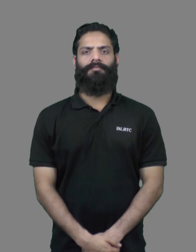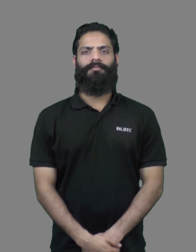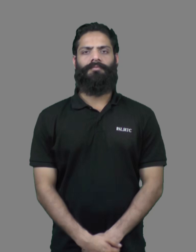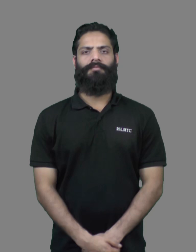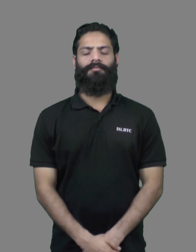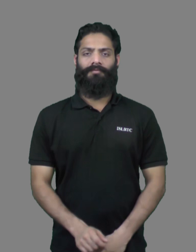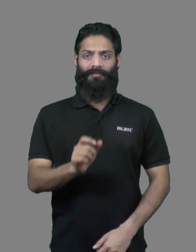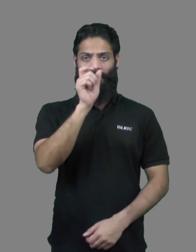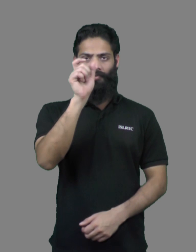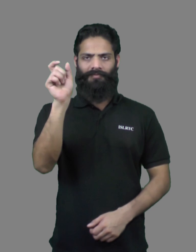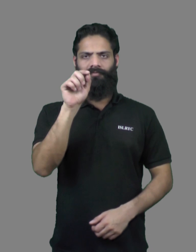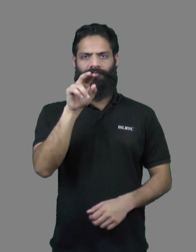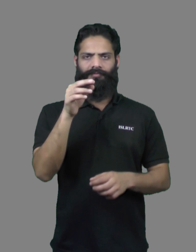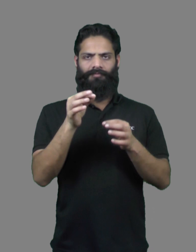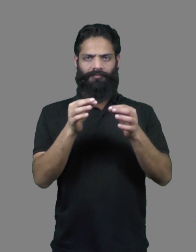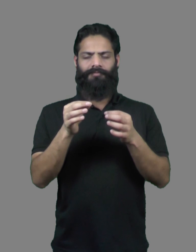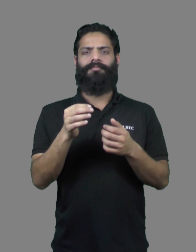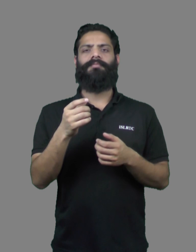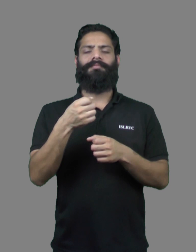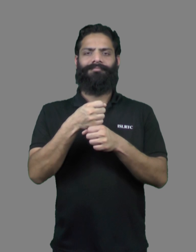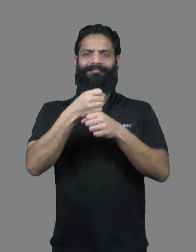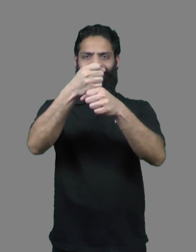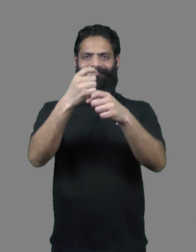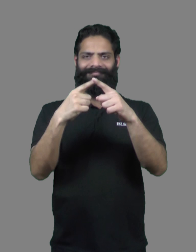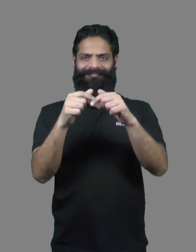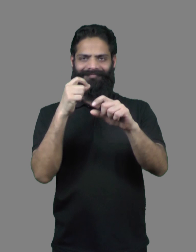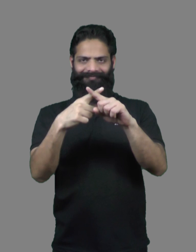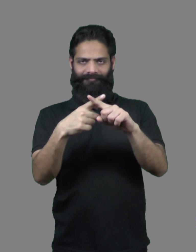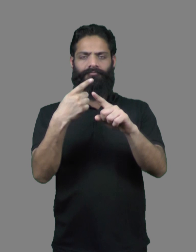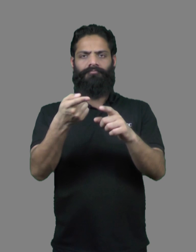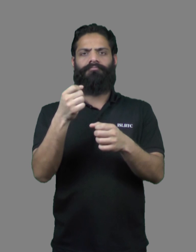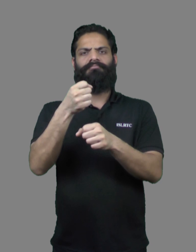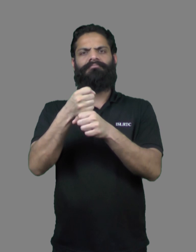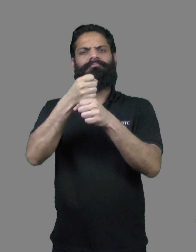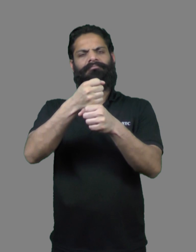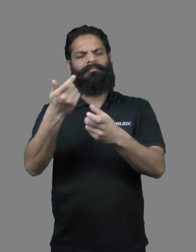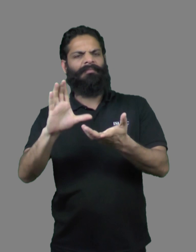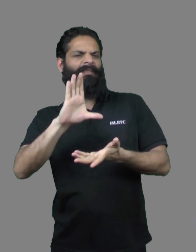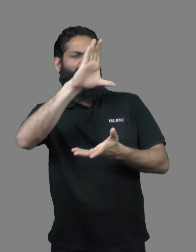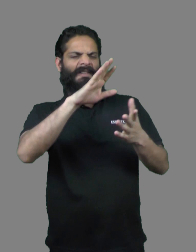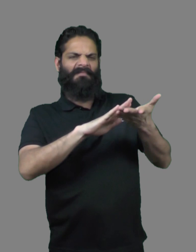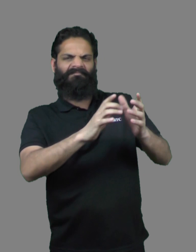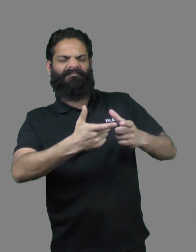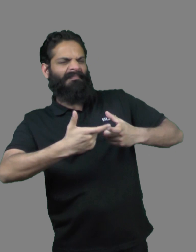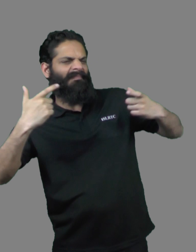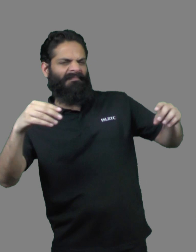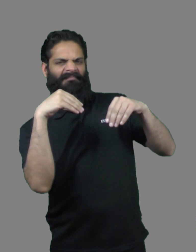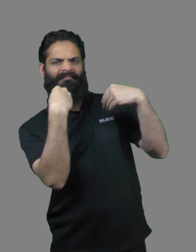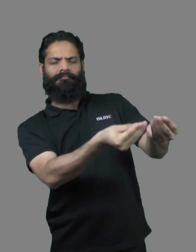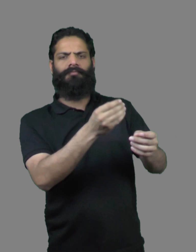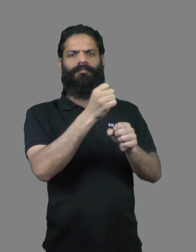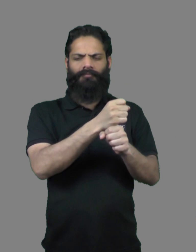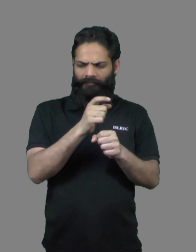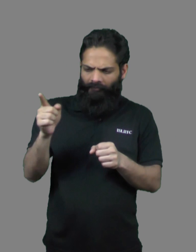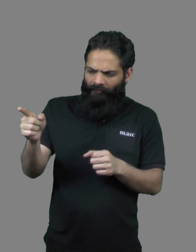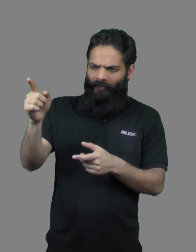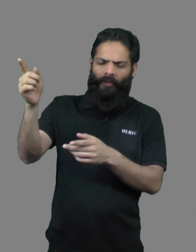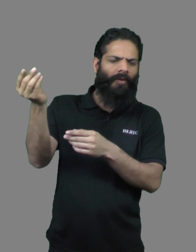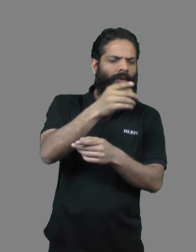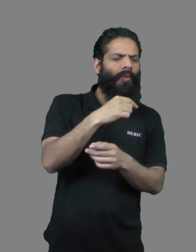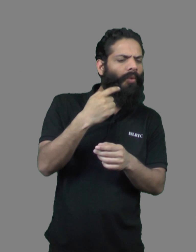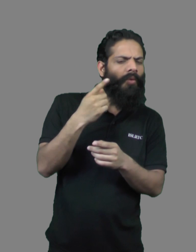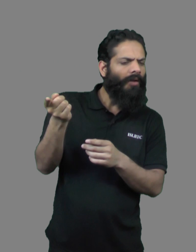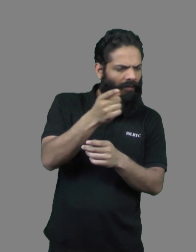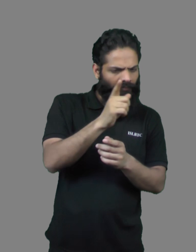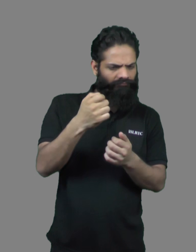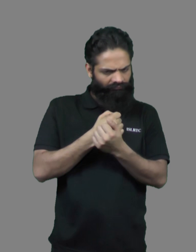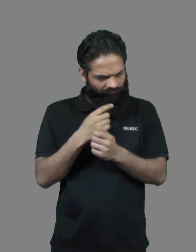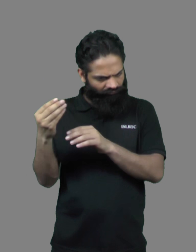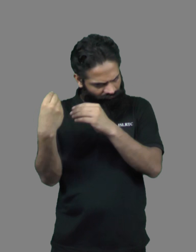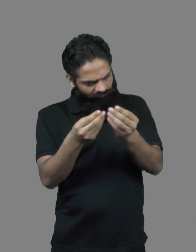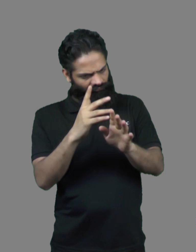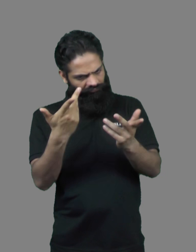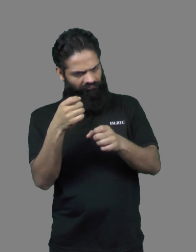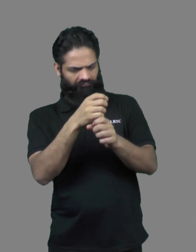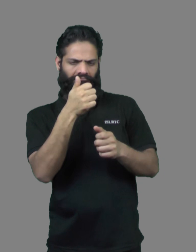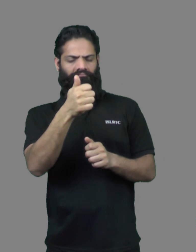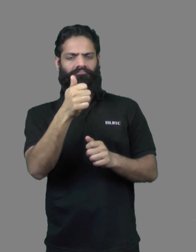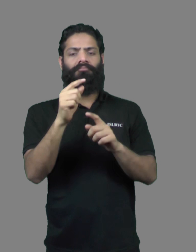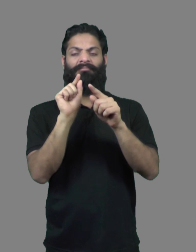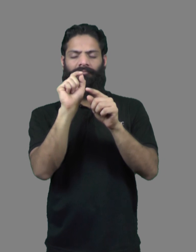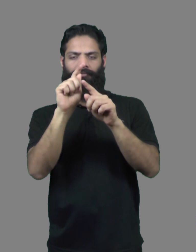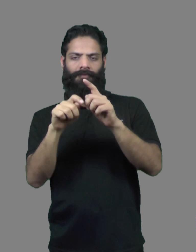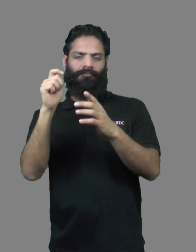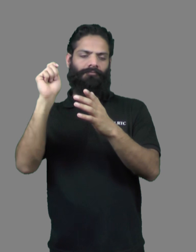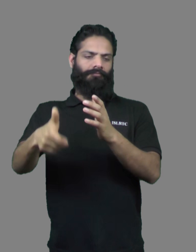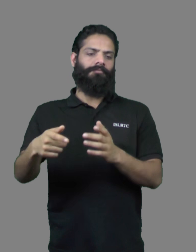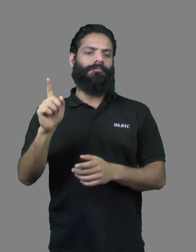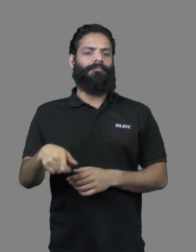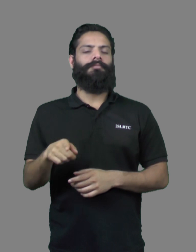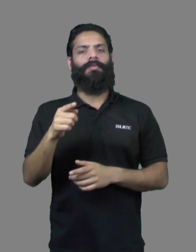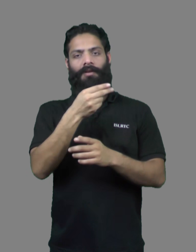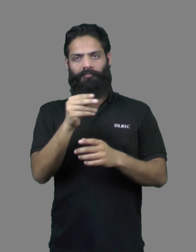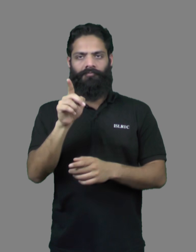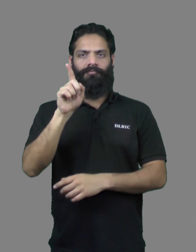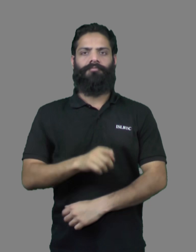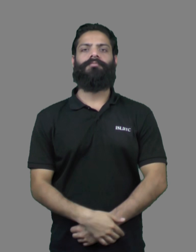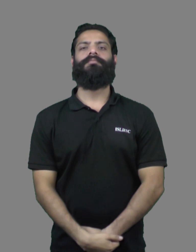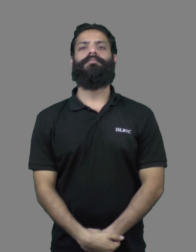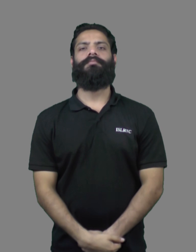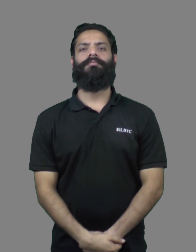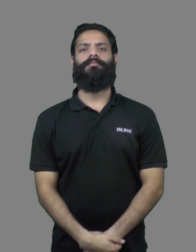Gift Tax